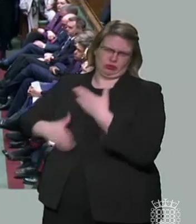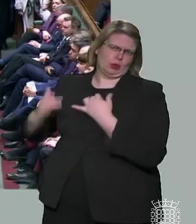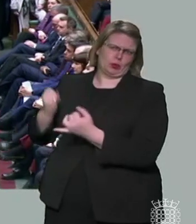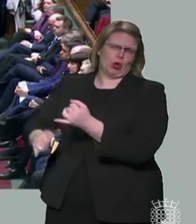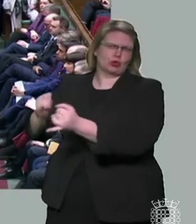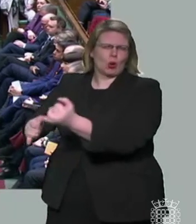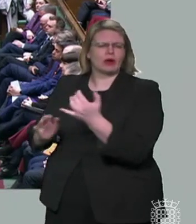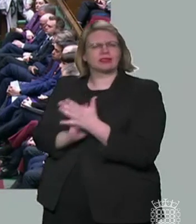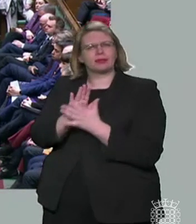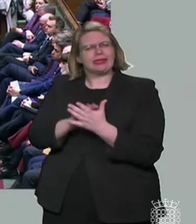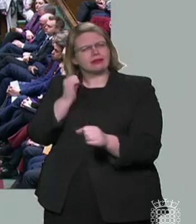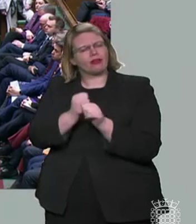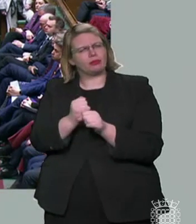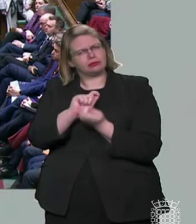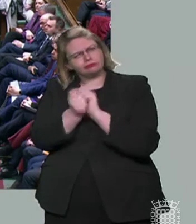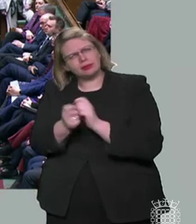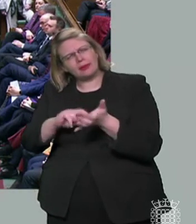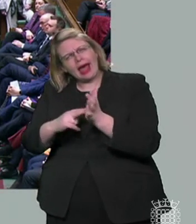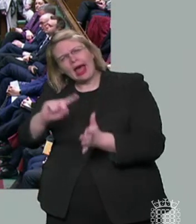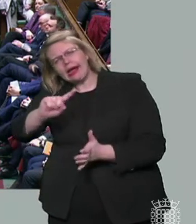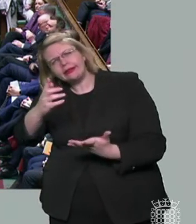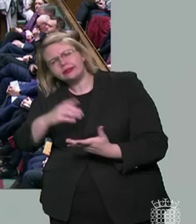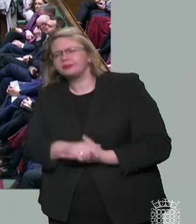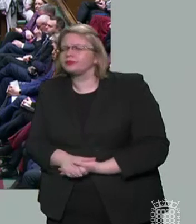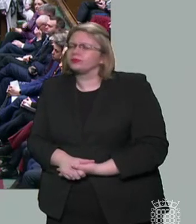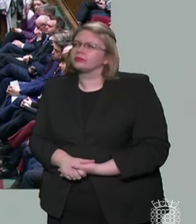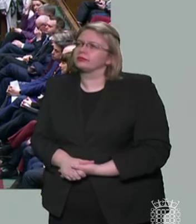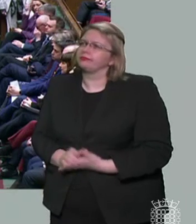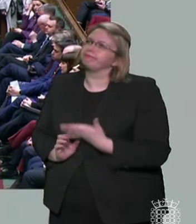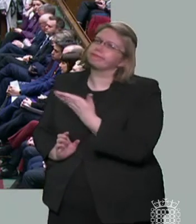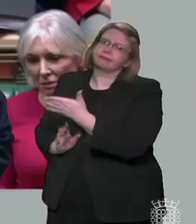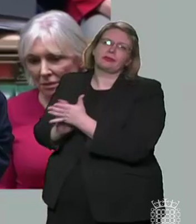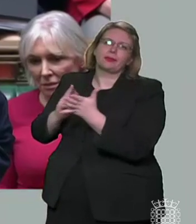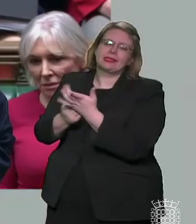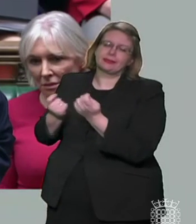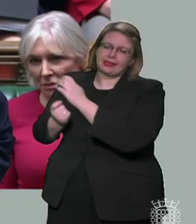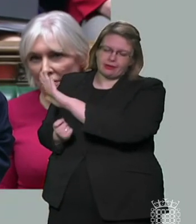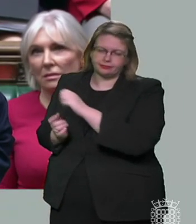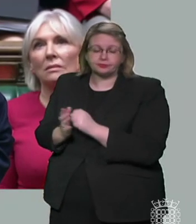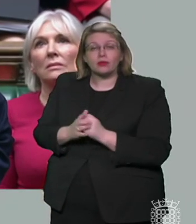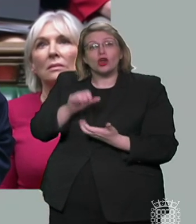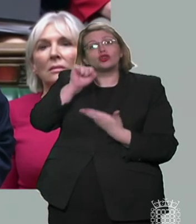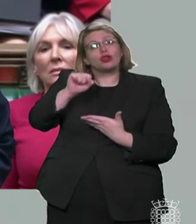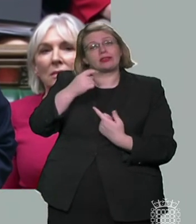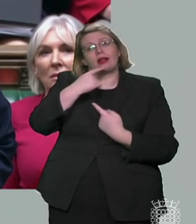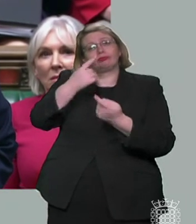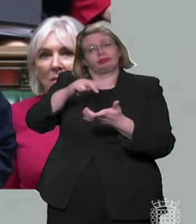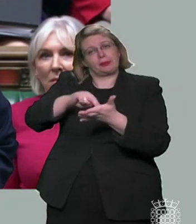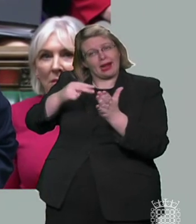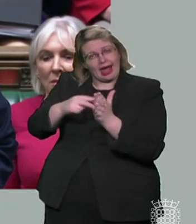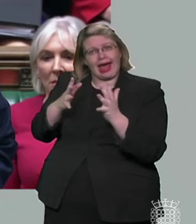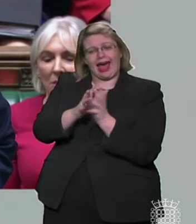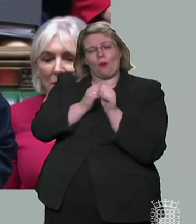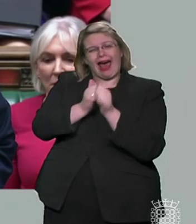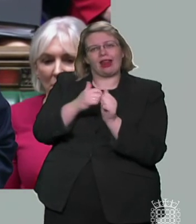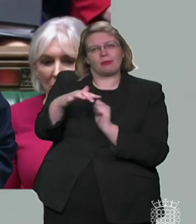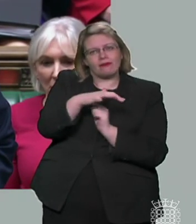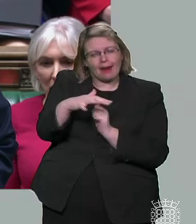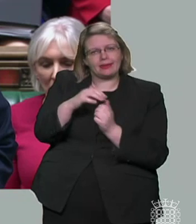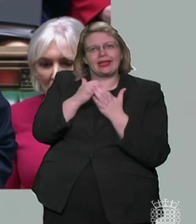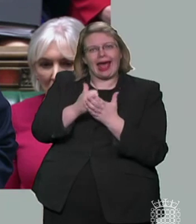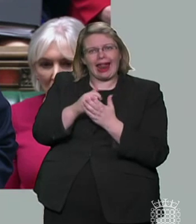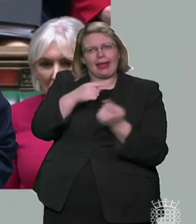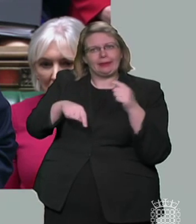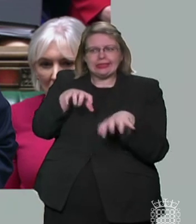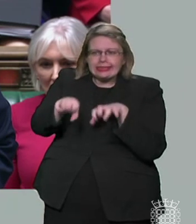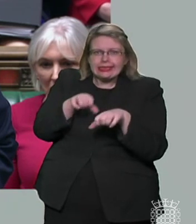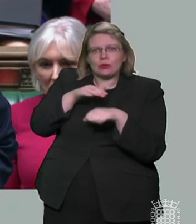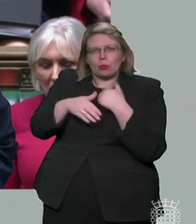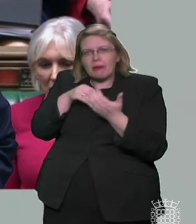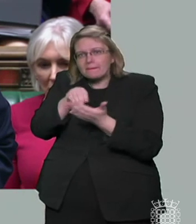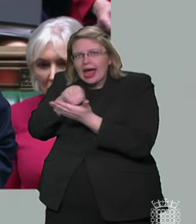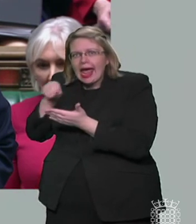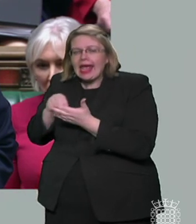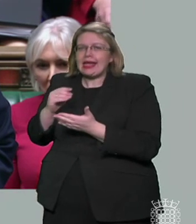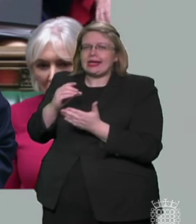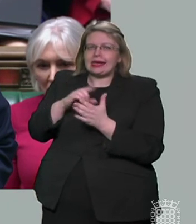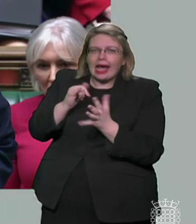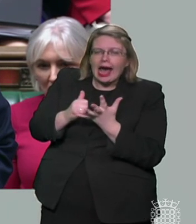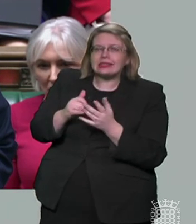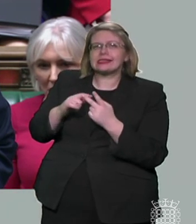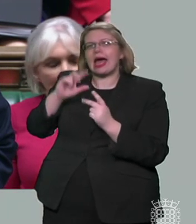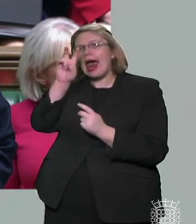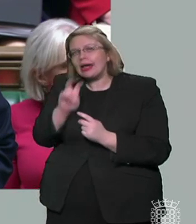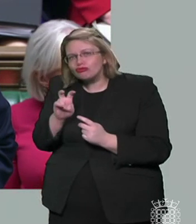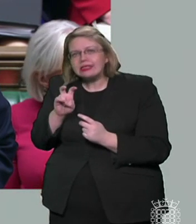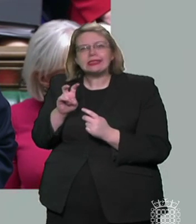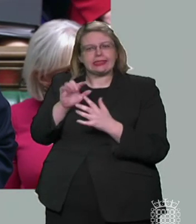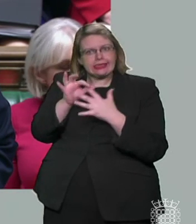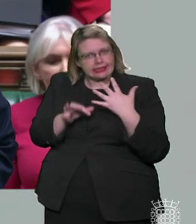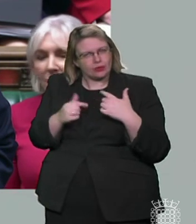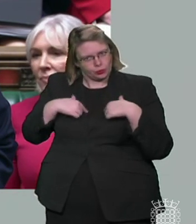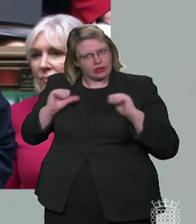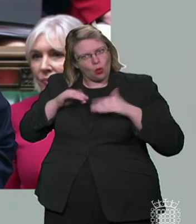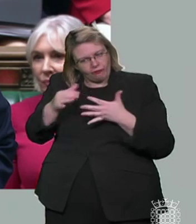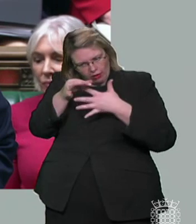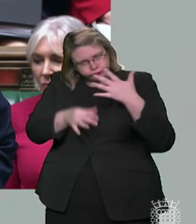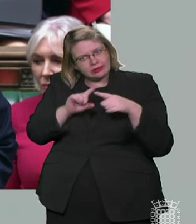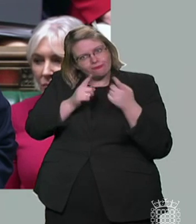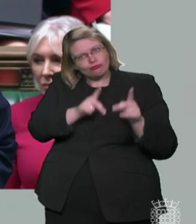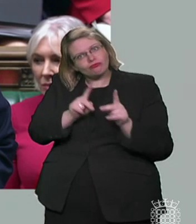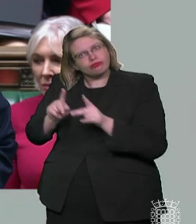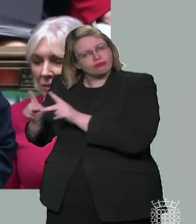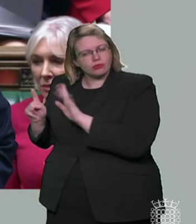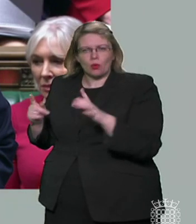My right honourable Friend the Chancellor has set out plans to help families with energy costs and unprecedented measures to abate council tax by £150, in addition to all the other schemes that we are putting forward.